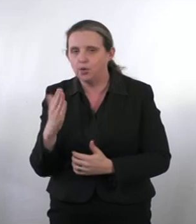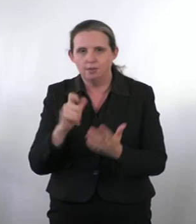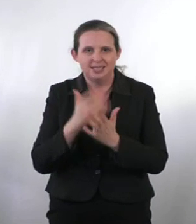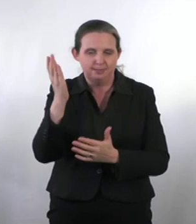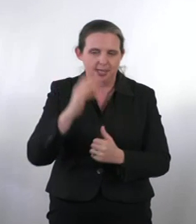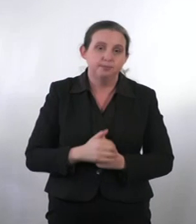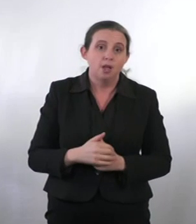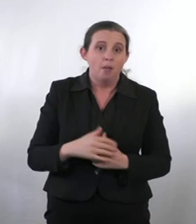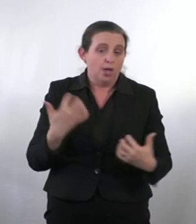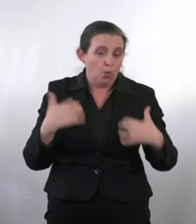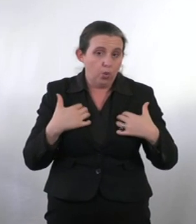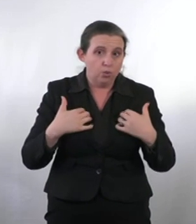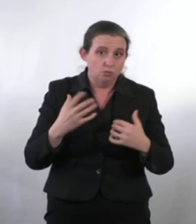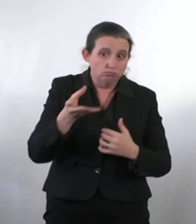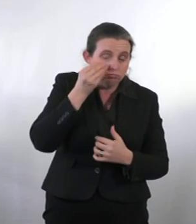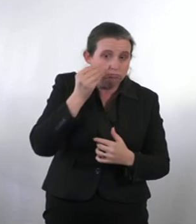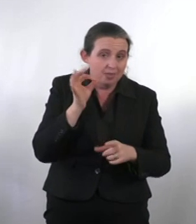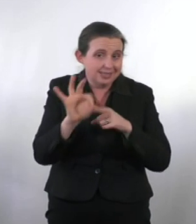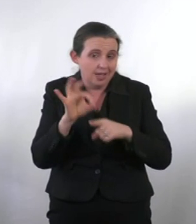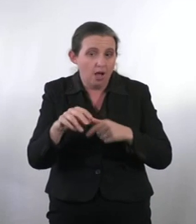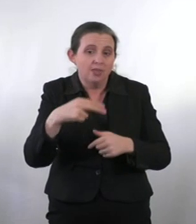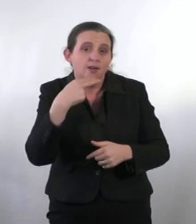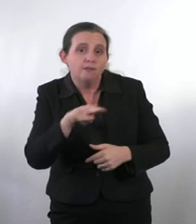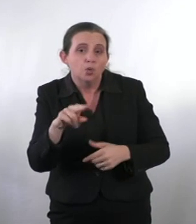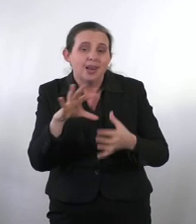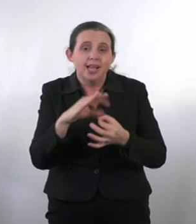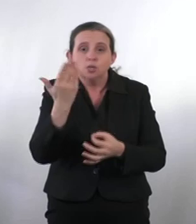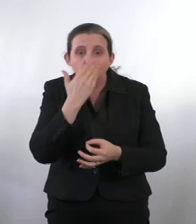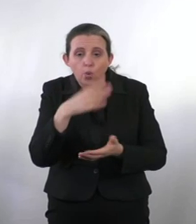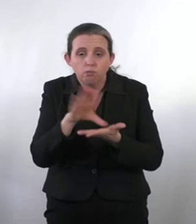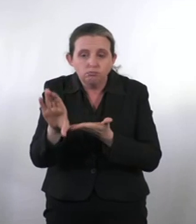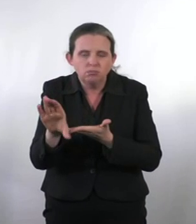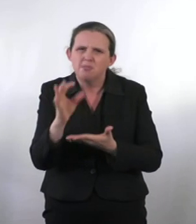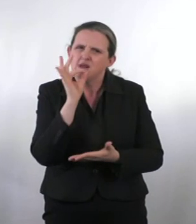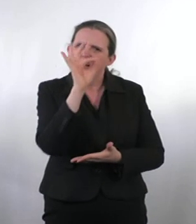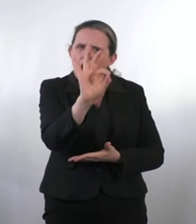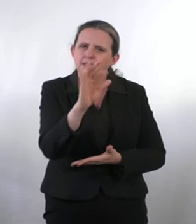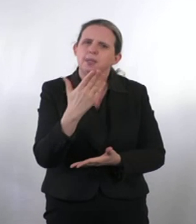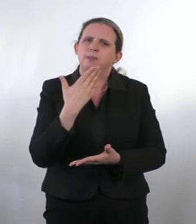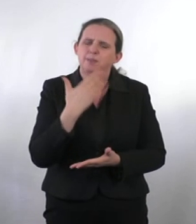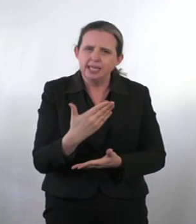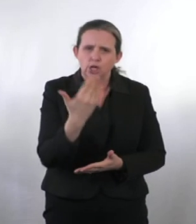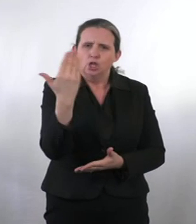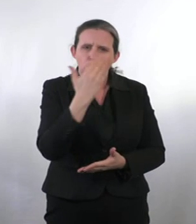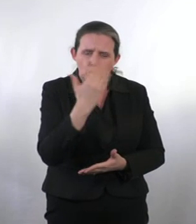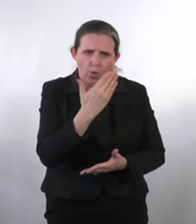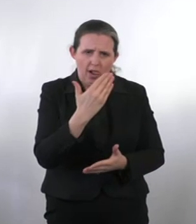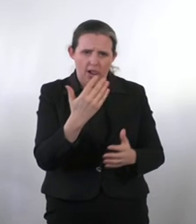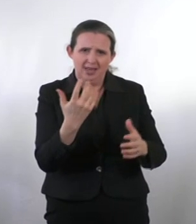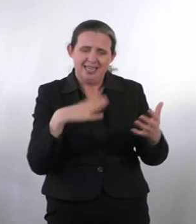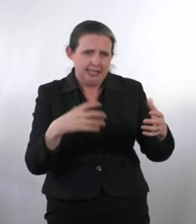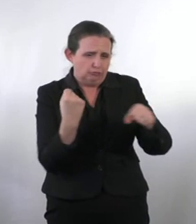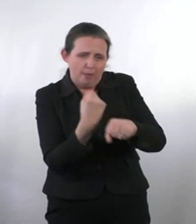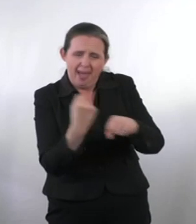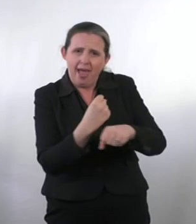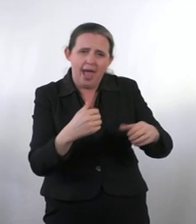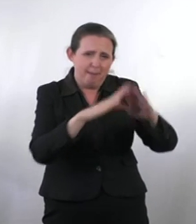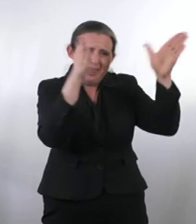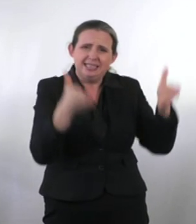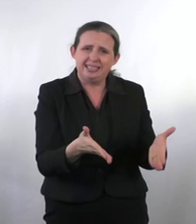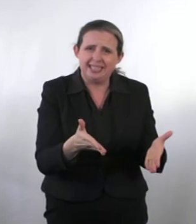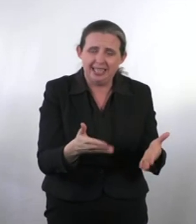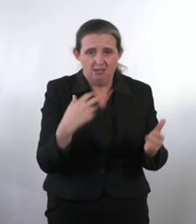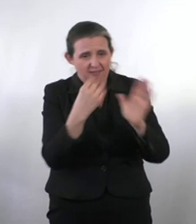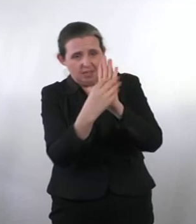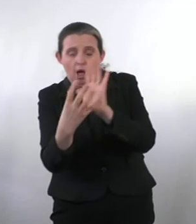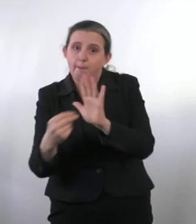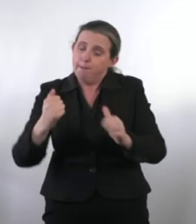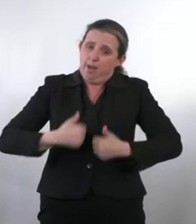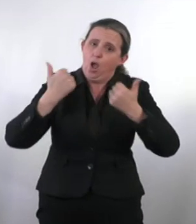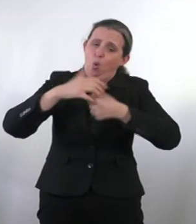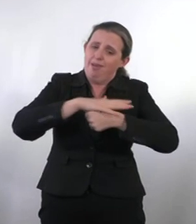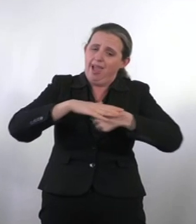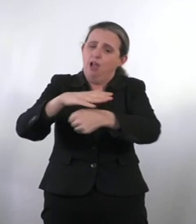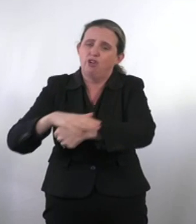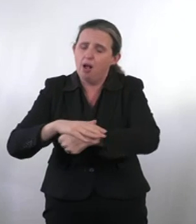Can I ask the Prime Minister that some of that money be spent on school building repairs, particularly for voluntary controlled and multi-academy trusts such as Orchards Academy and West Kingsdown in my constituency?